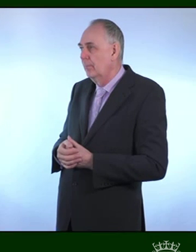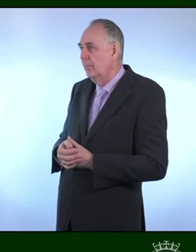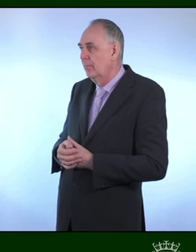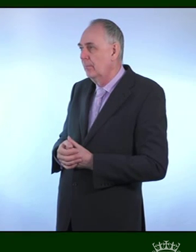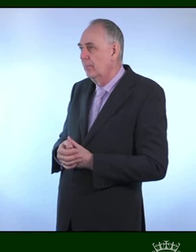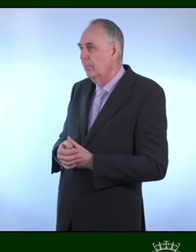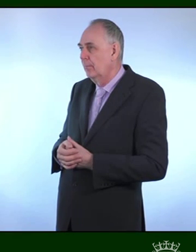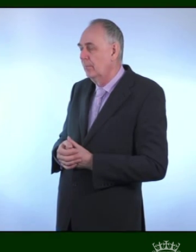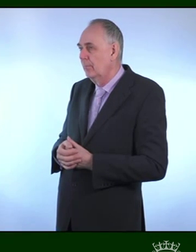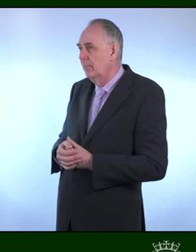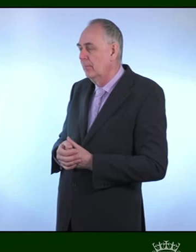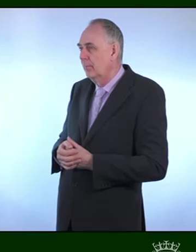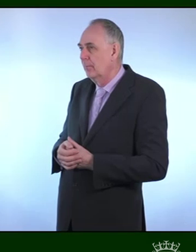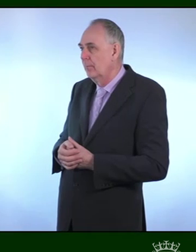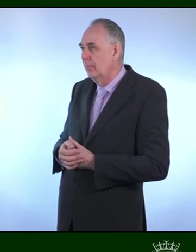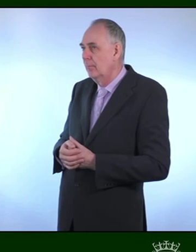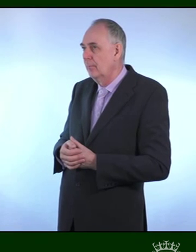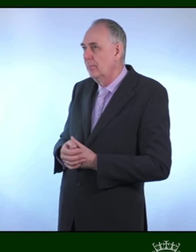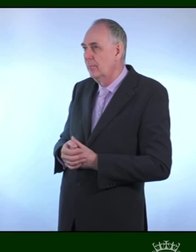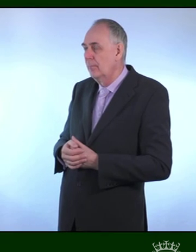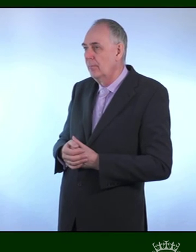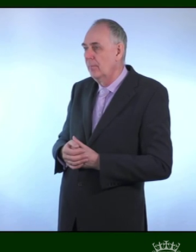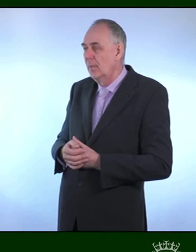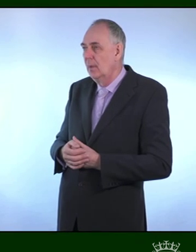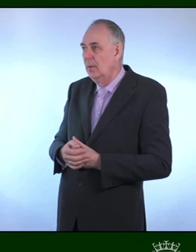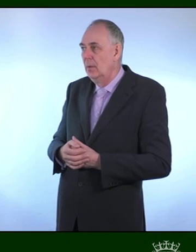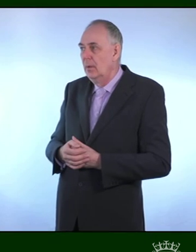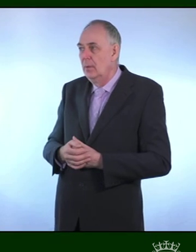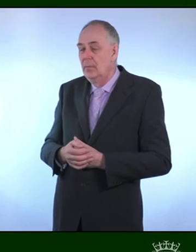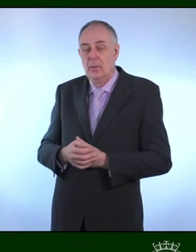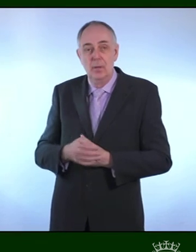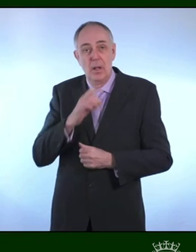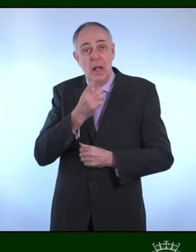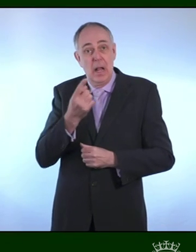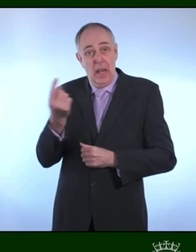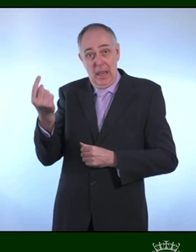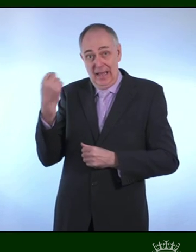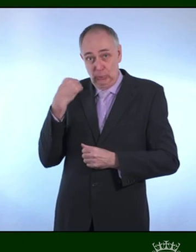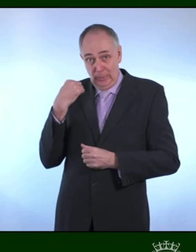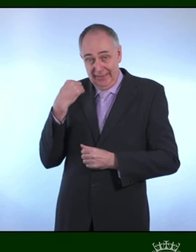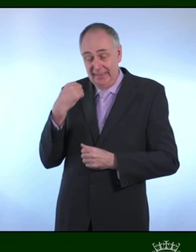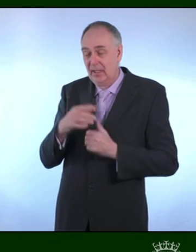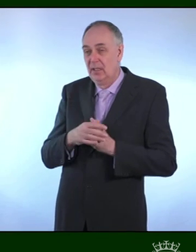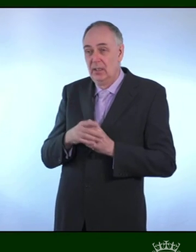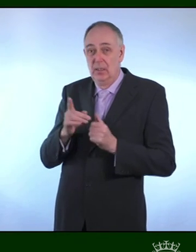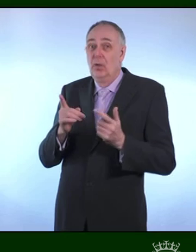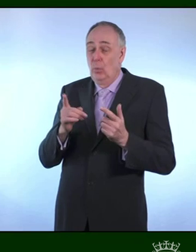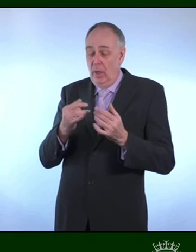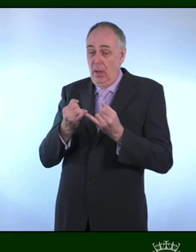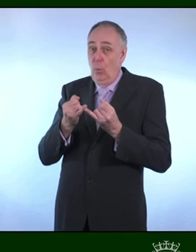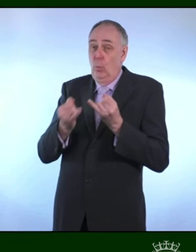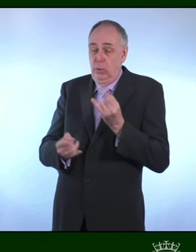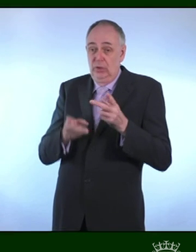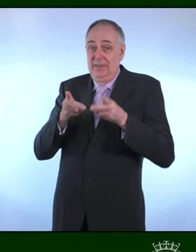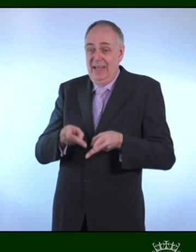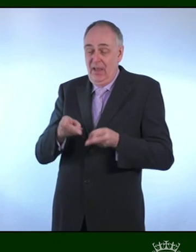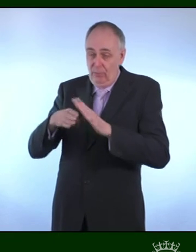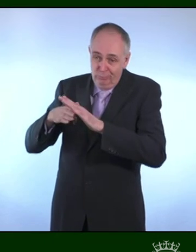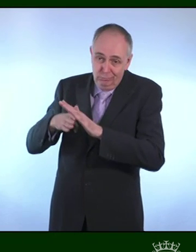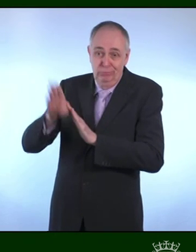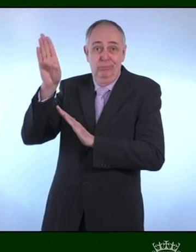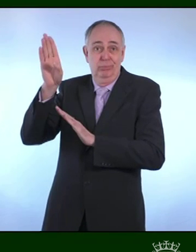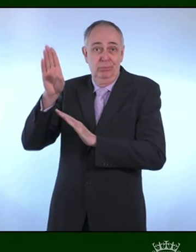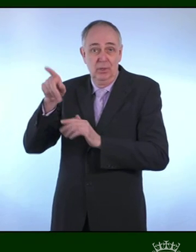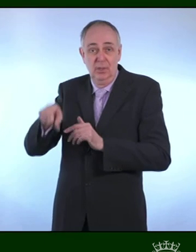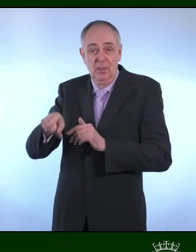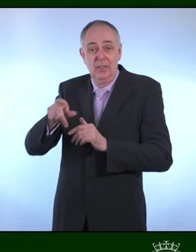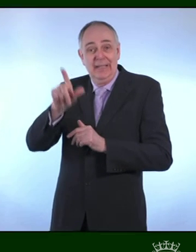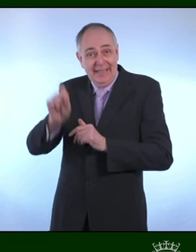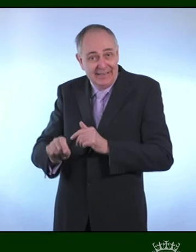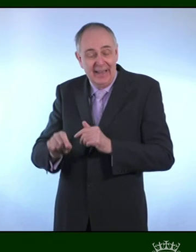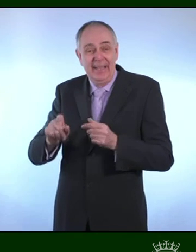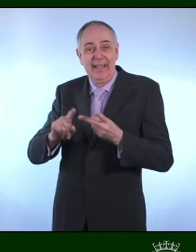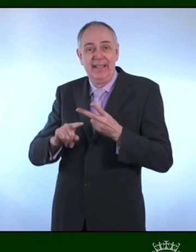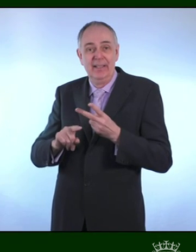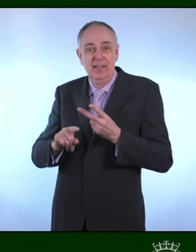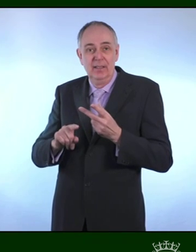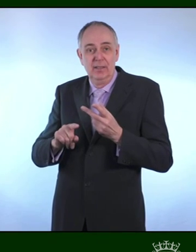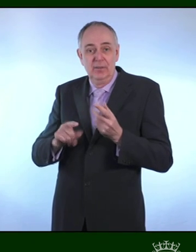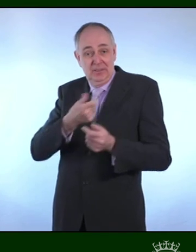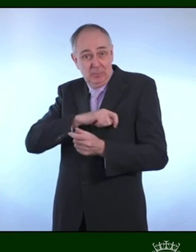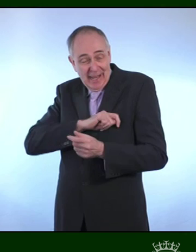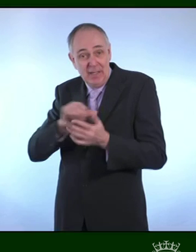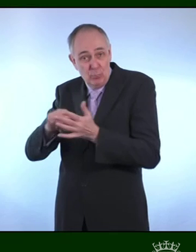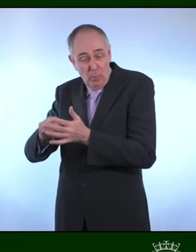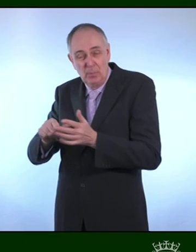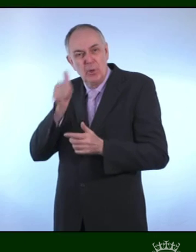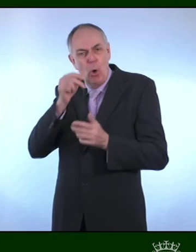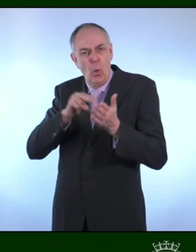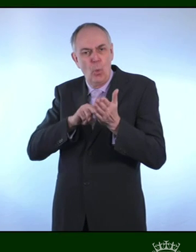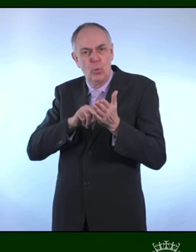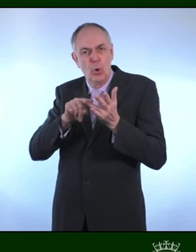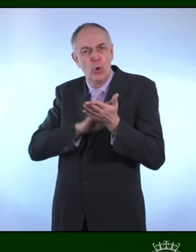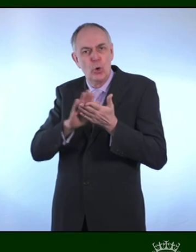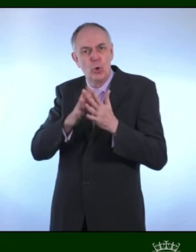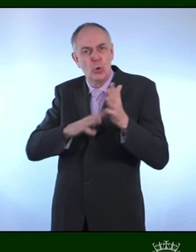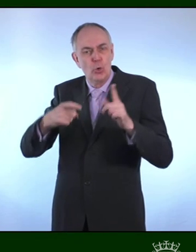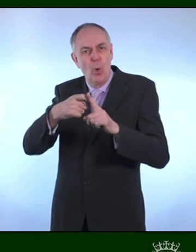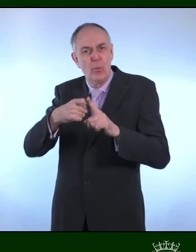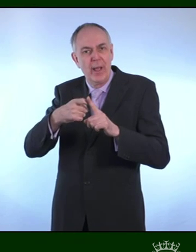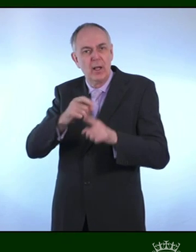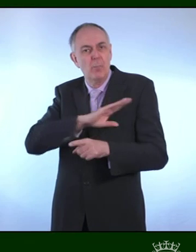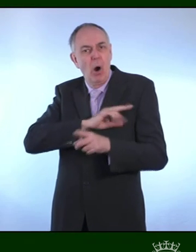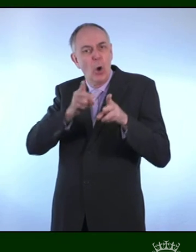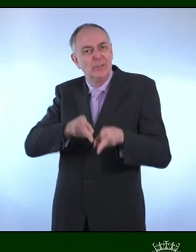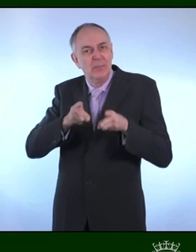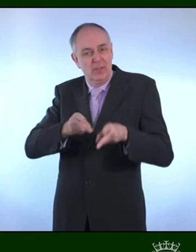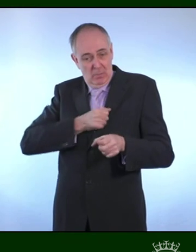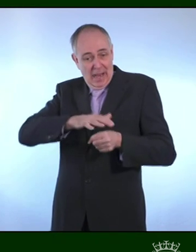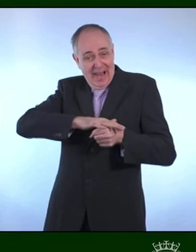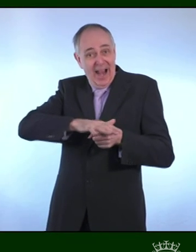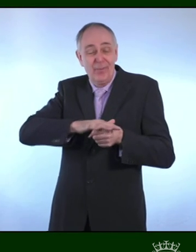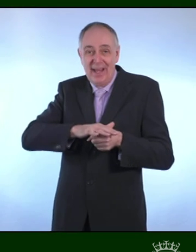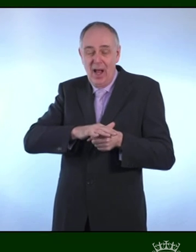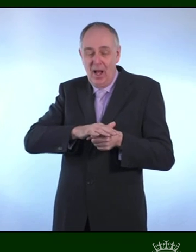The Prime Minister will understand that there is considerable concern about the situation at Northwick Park Hospital, which serves my constituents and many others, given the critical incident there last week and, tragically, that it has recorded one of the highest levels of deaths so far.